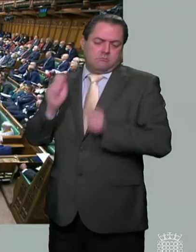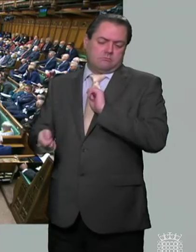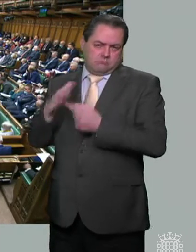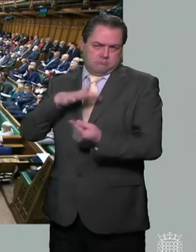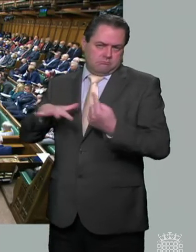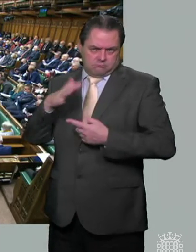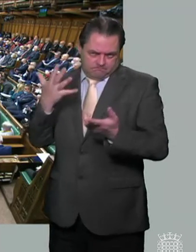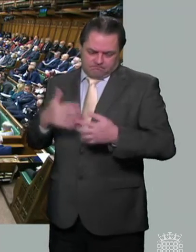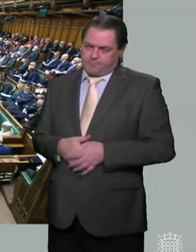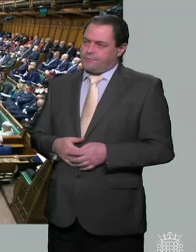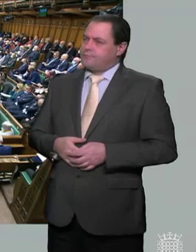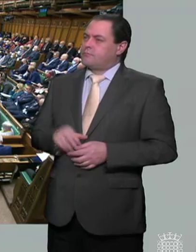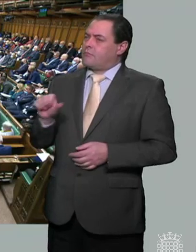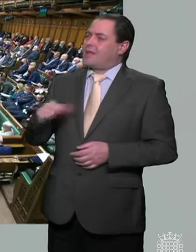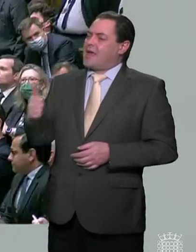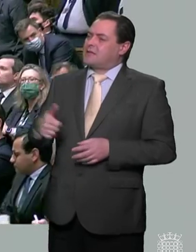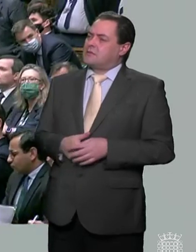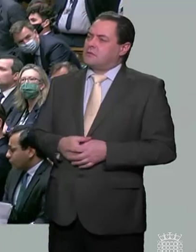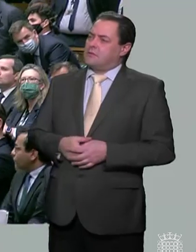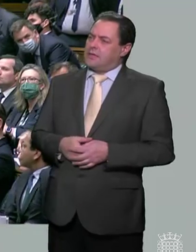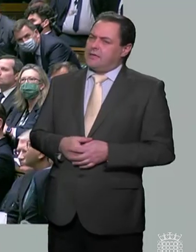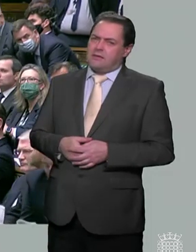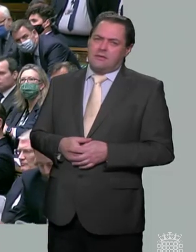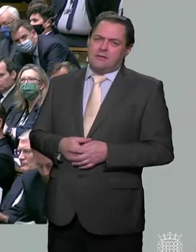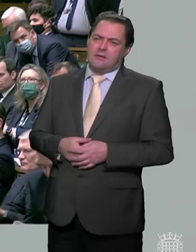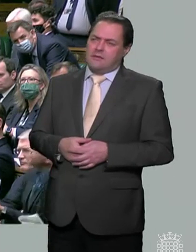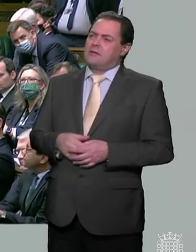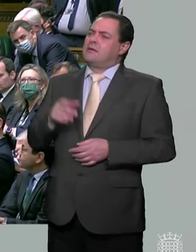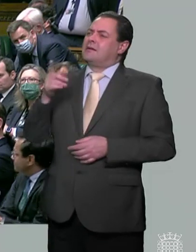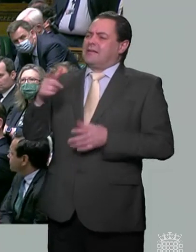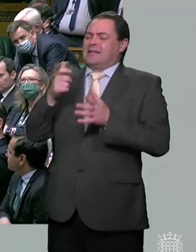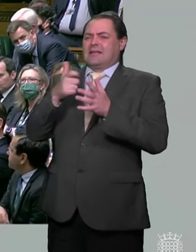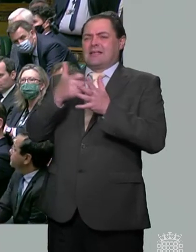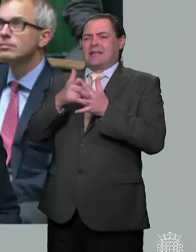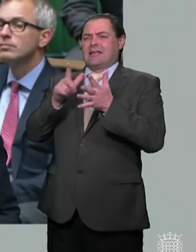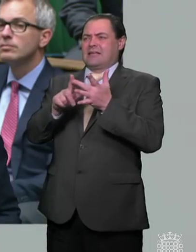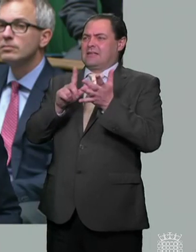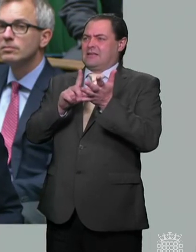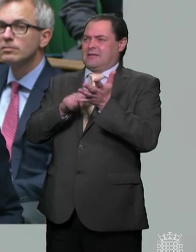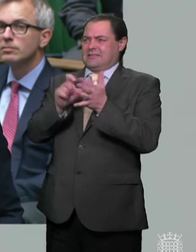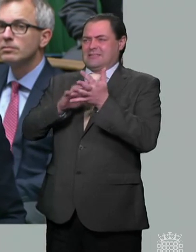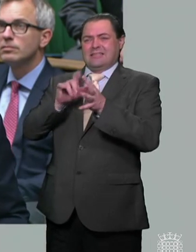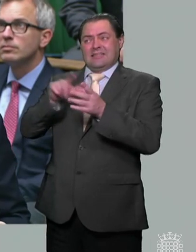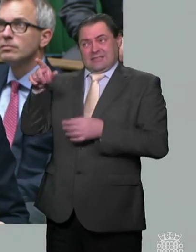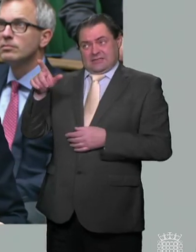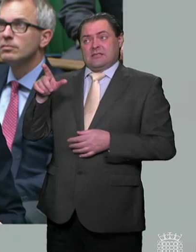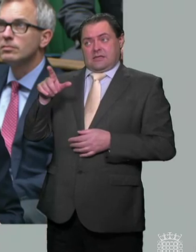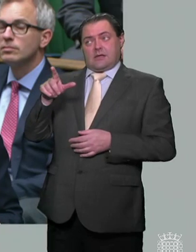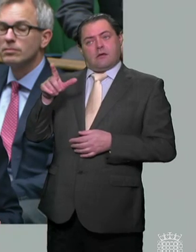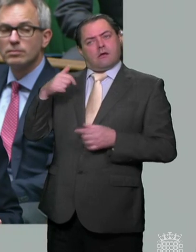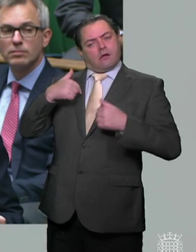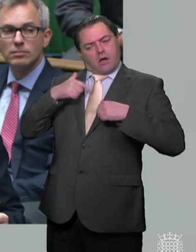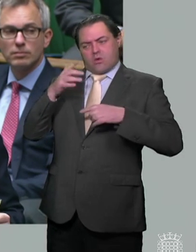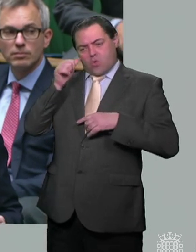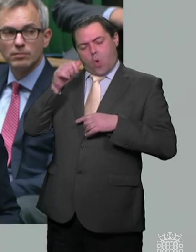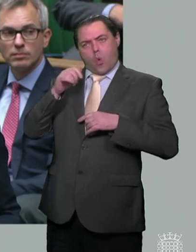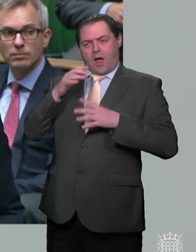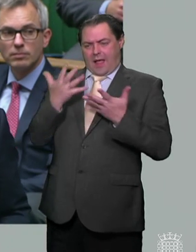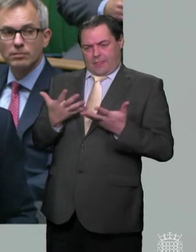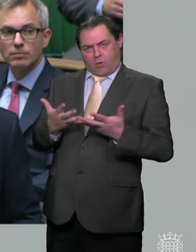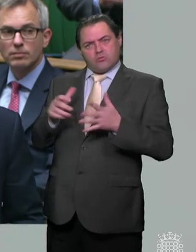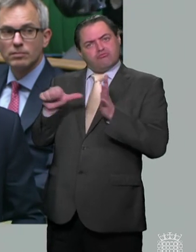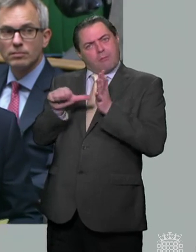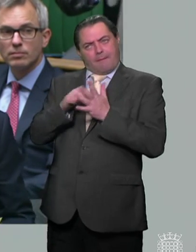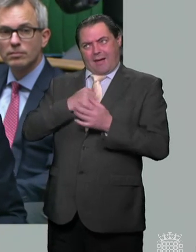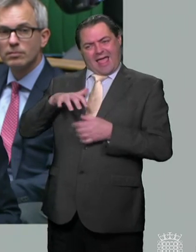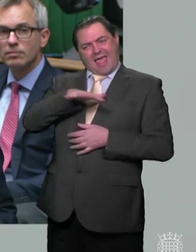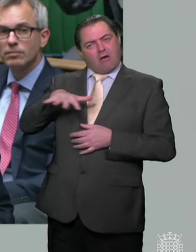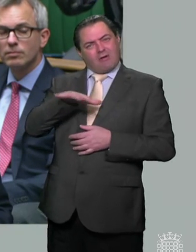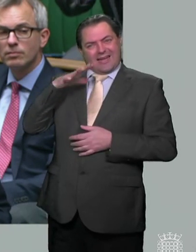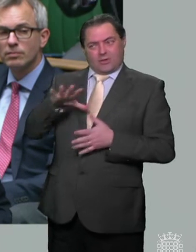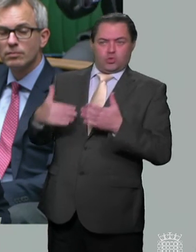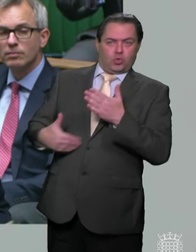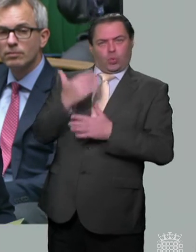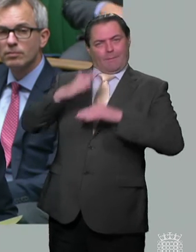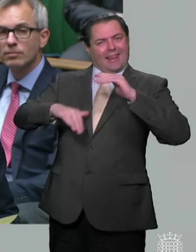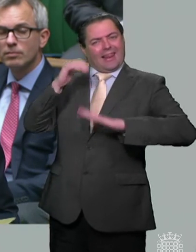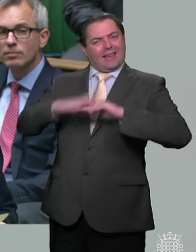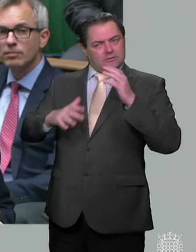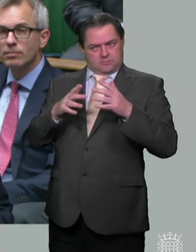Airedale General Hospital, in my constituency, is made predominantly from aerated concrete, which is known for its structural deficiencies, and is in desperate need of a rebuild.